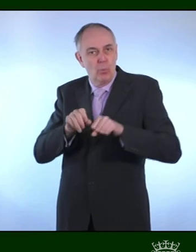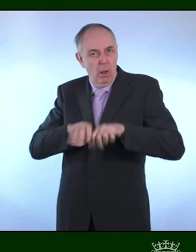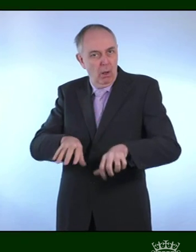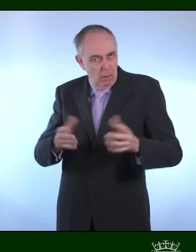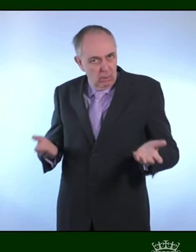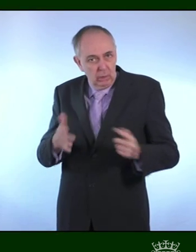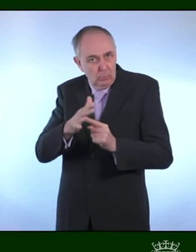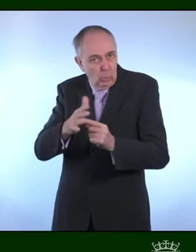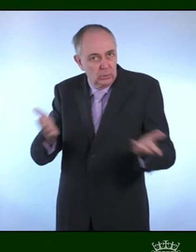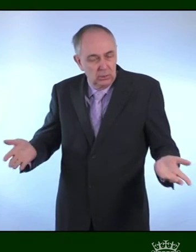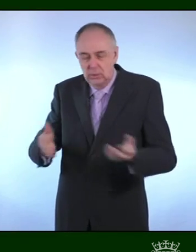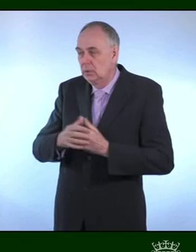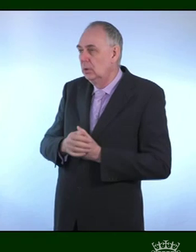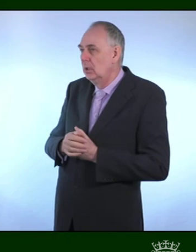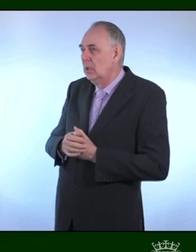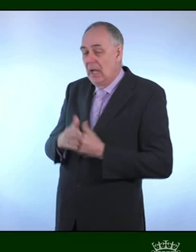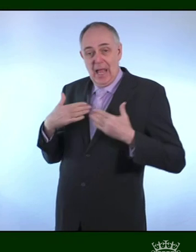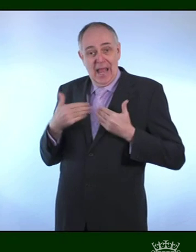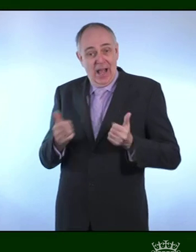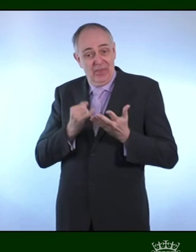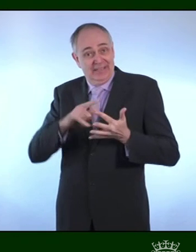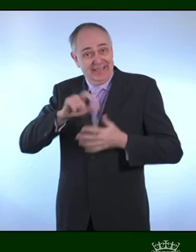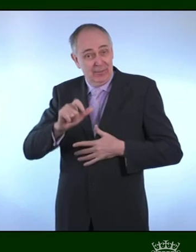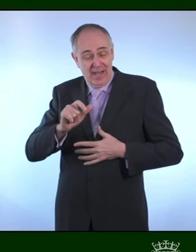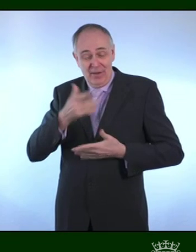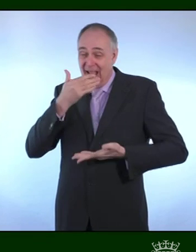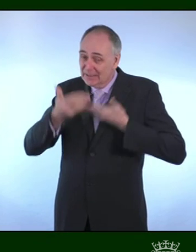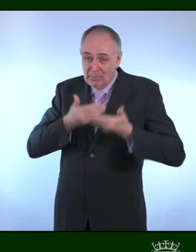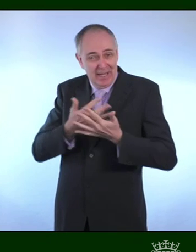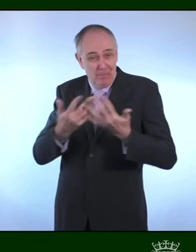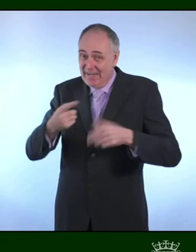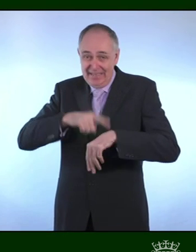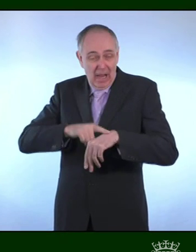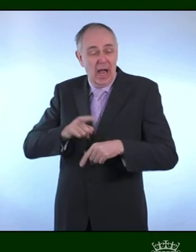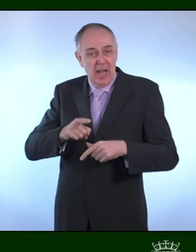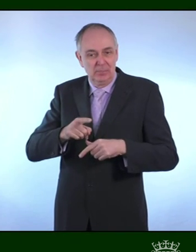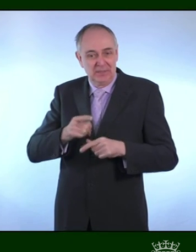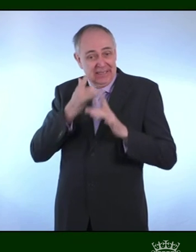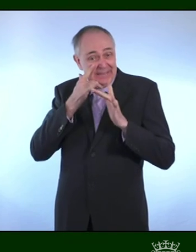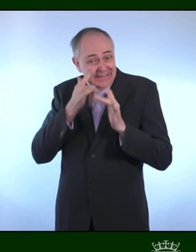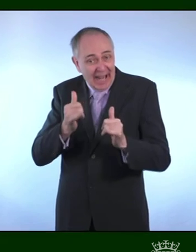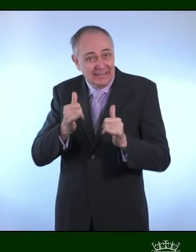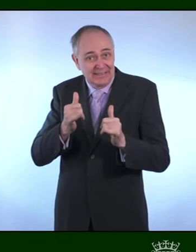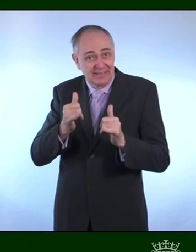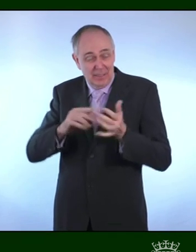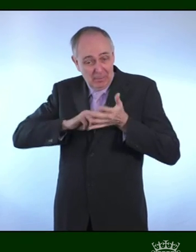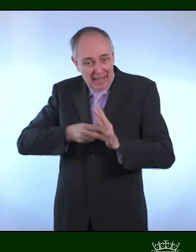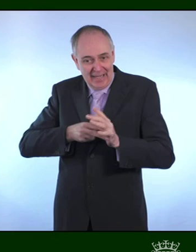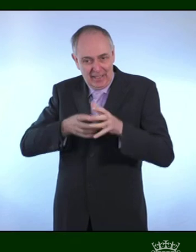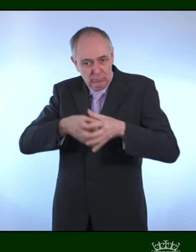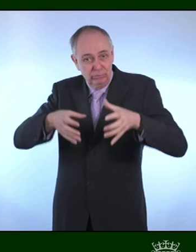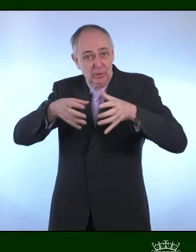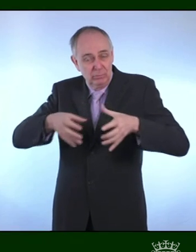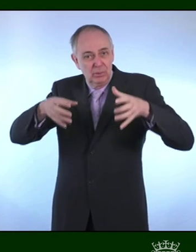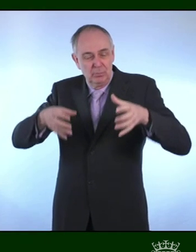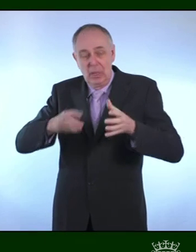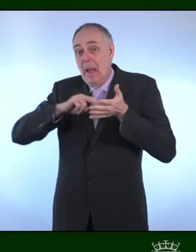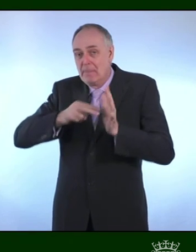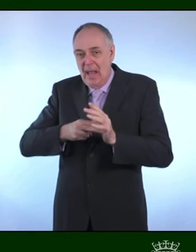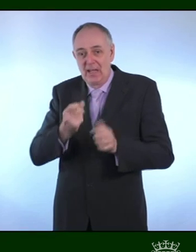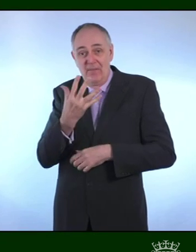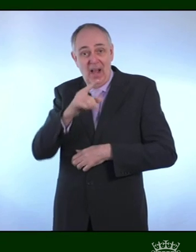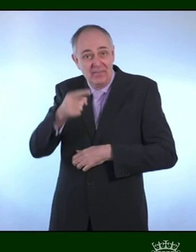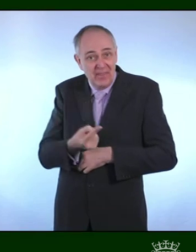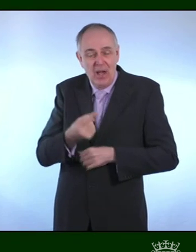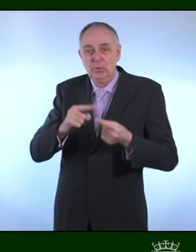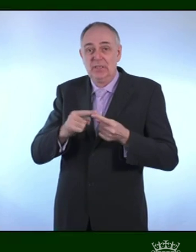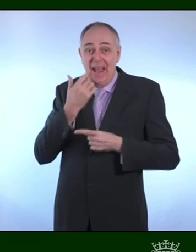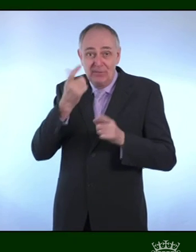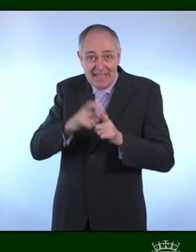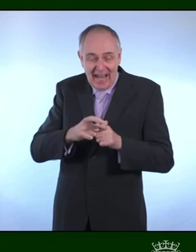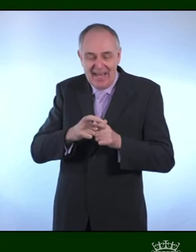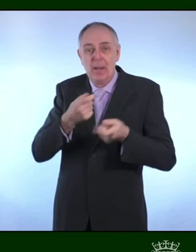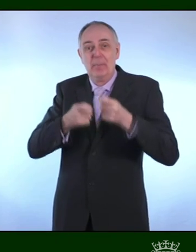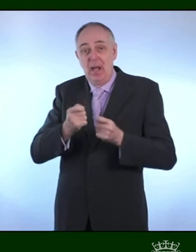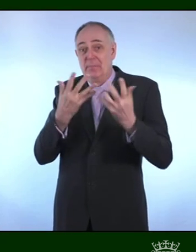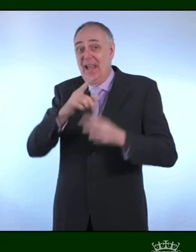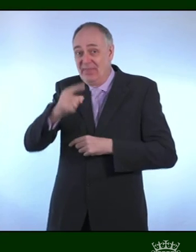As the Secretary of State for Health and Social Care has explained many times, we are massively increasing our testing campaign, going up from 5,000 to 10,000 to 25,000 a day.